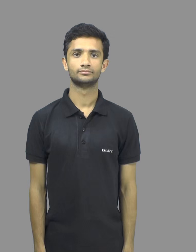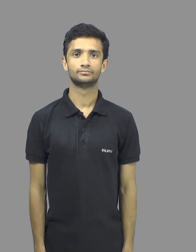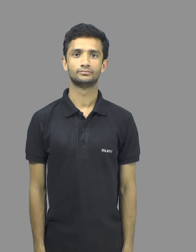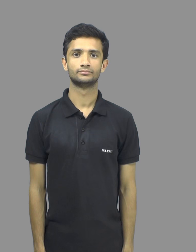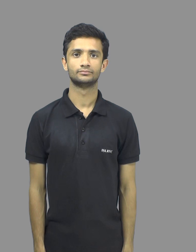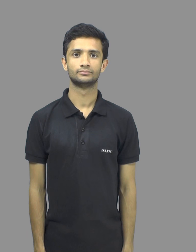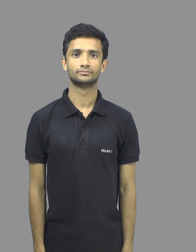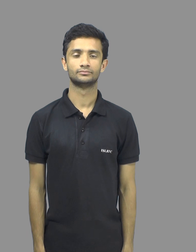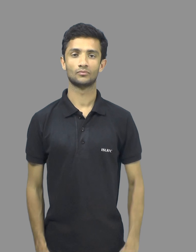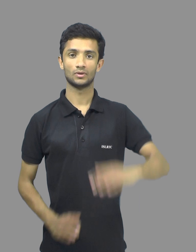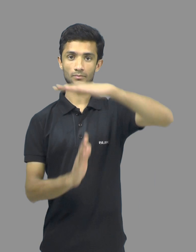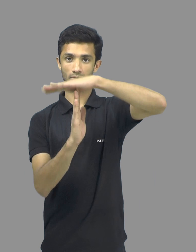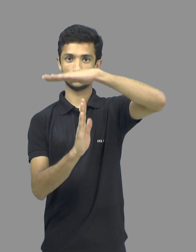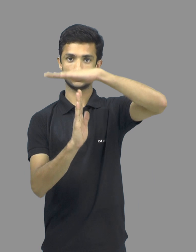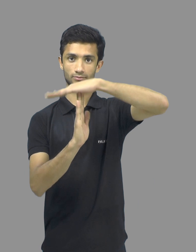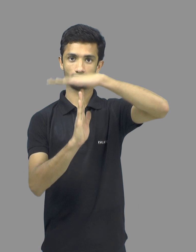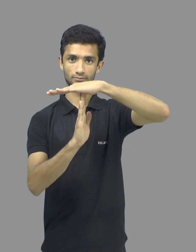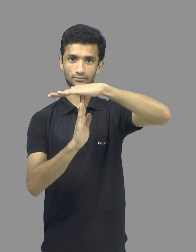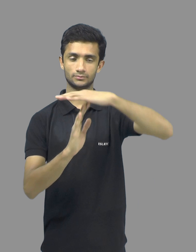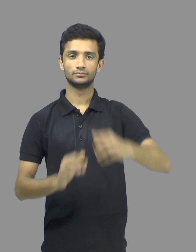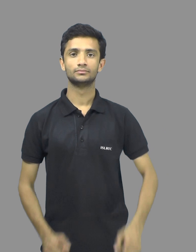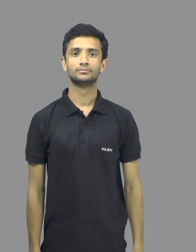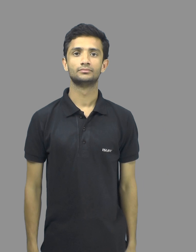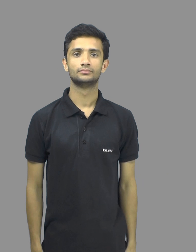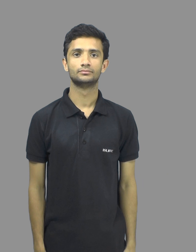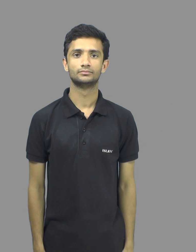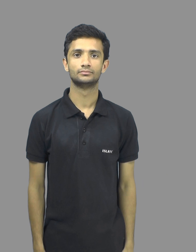Break Pause Time out